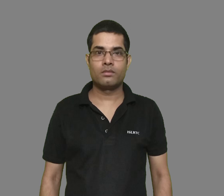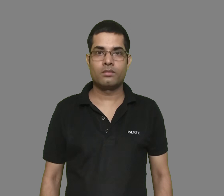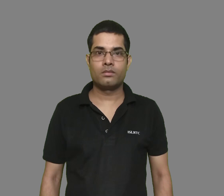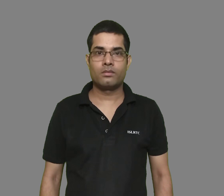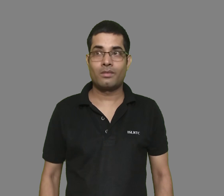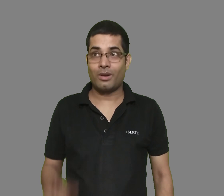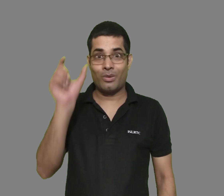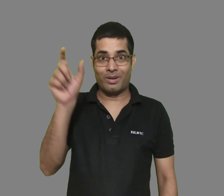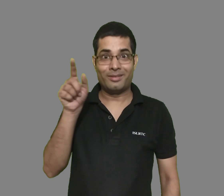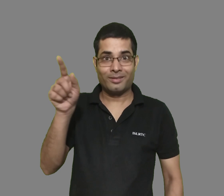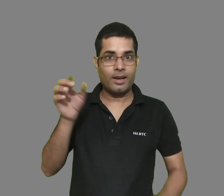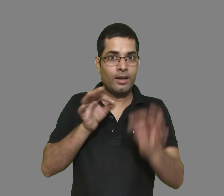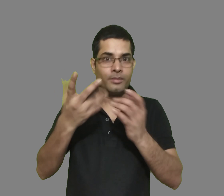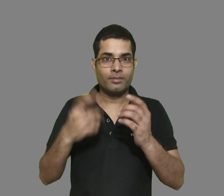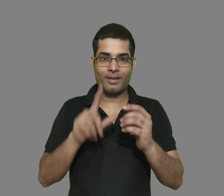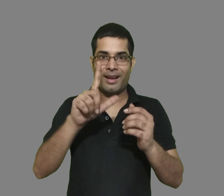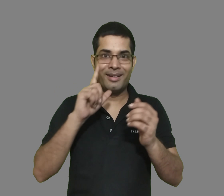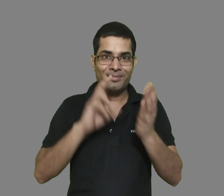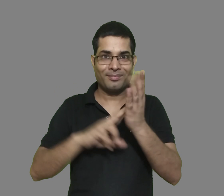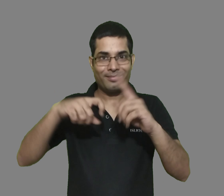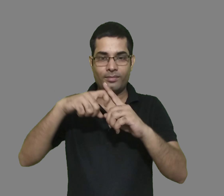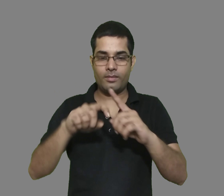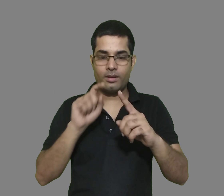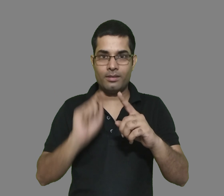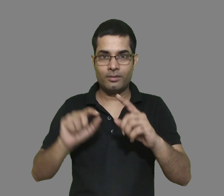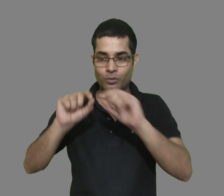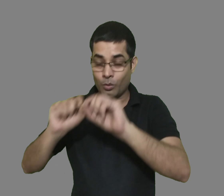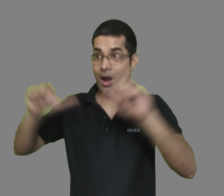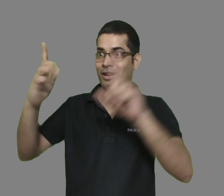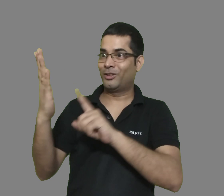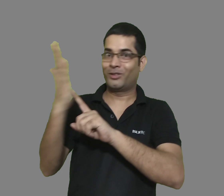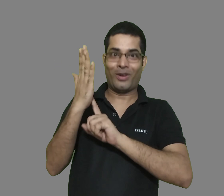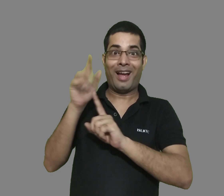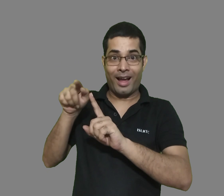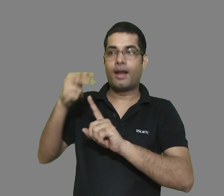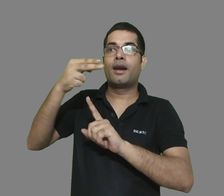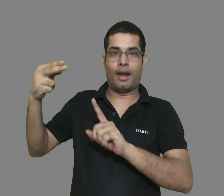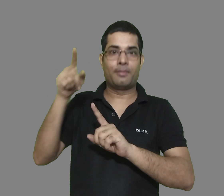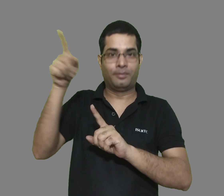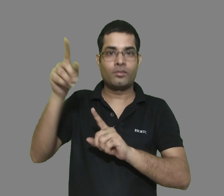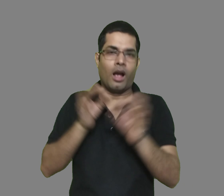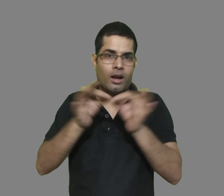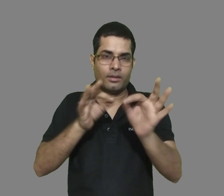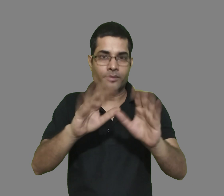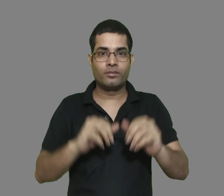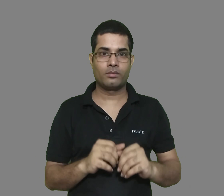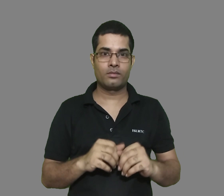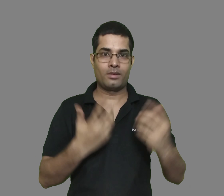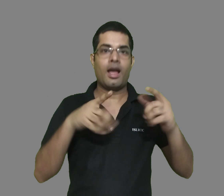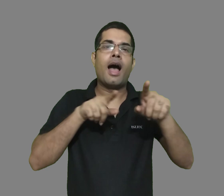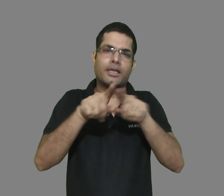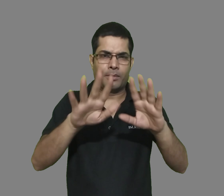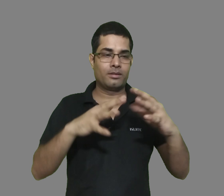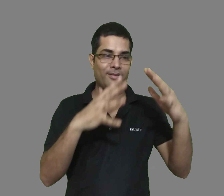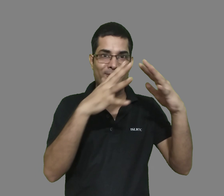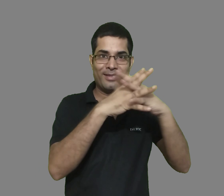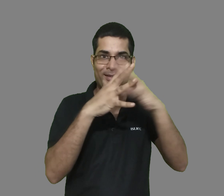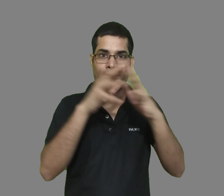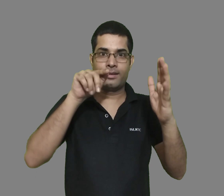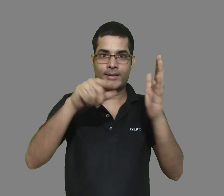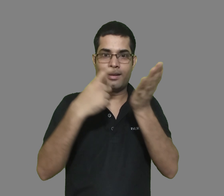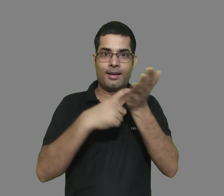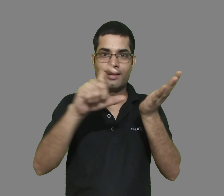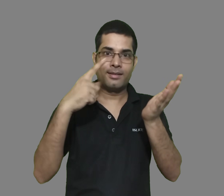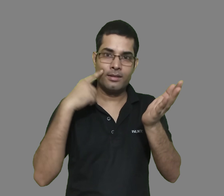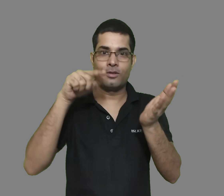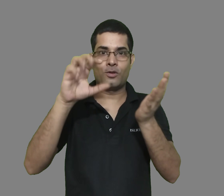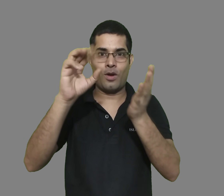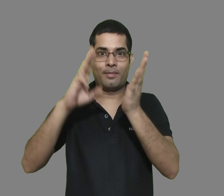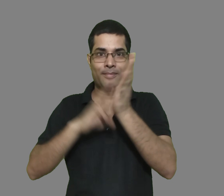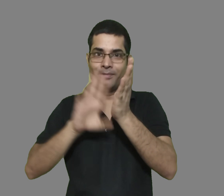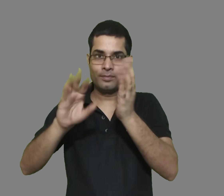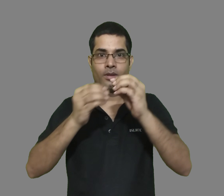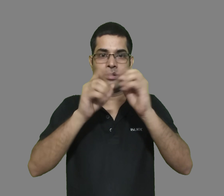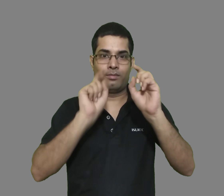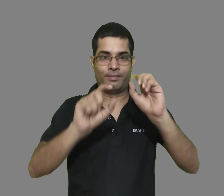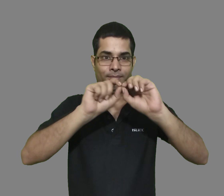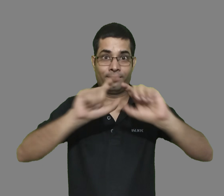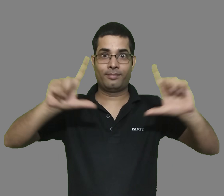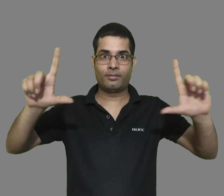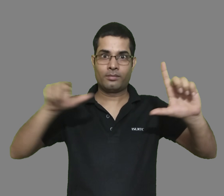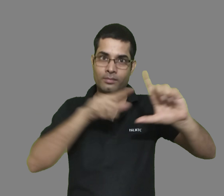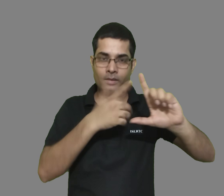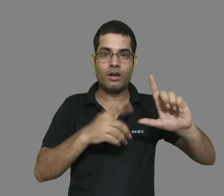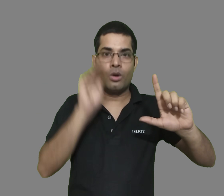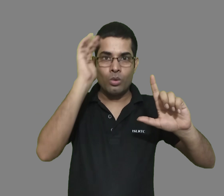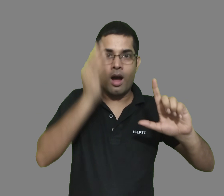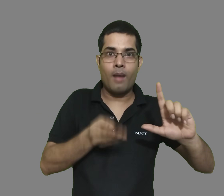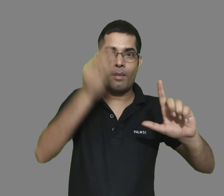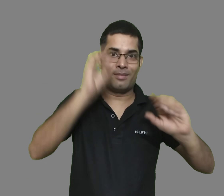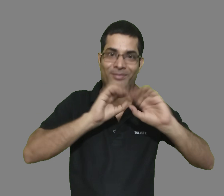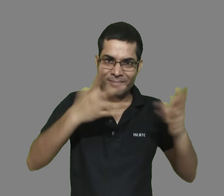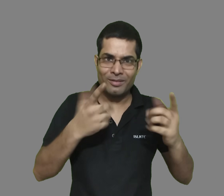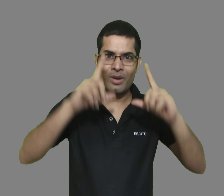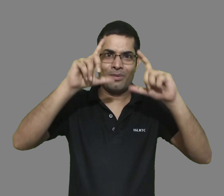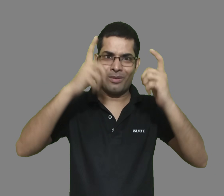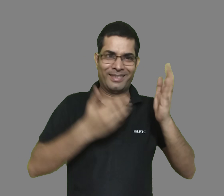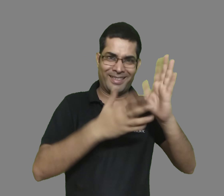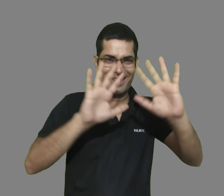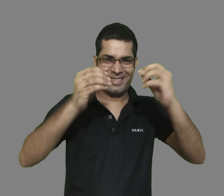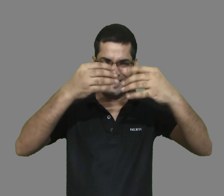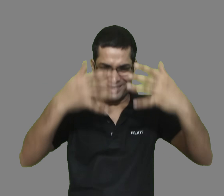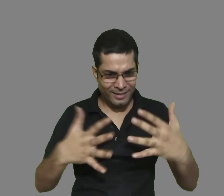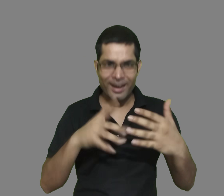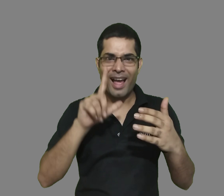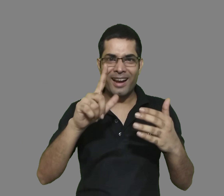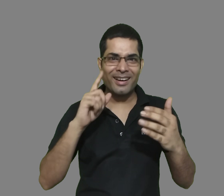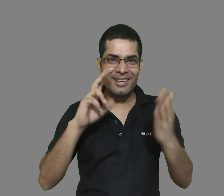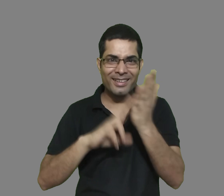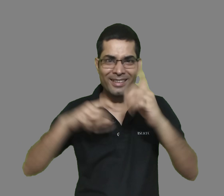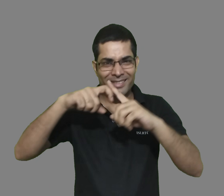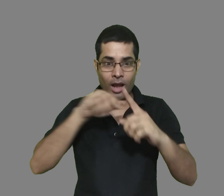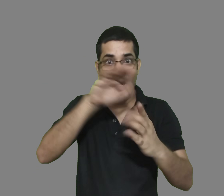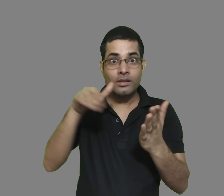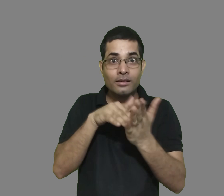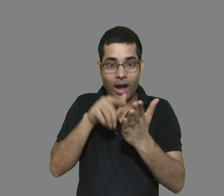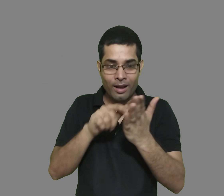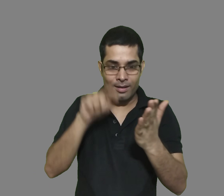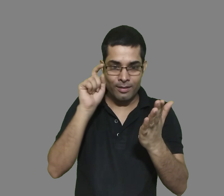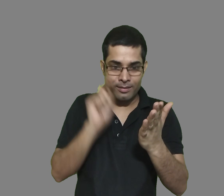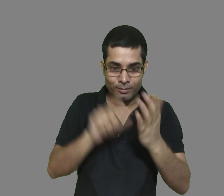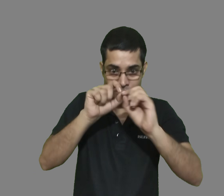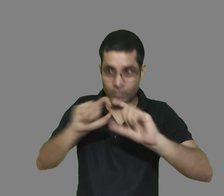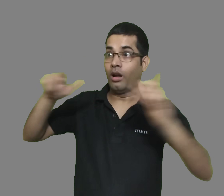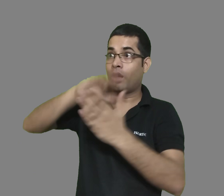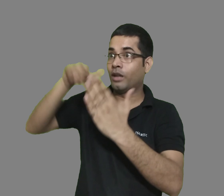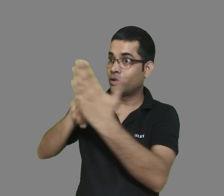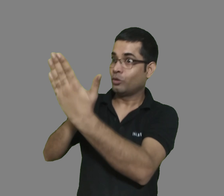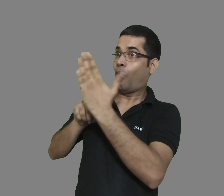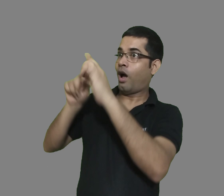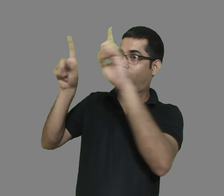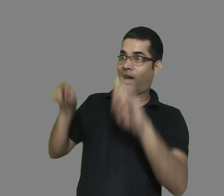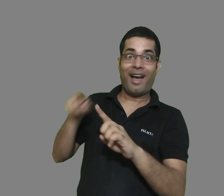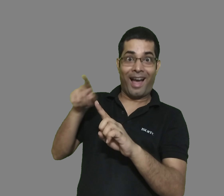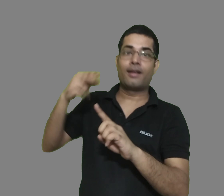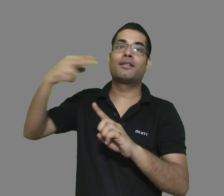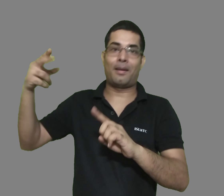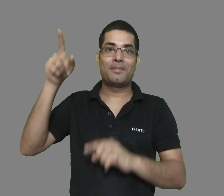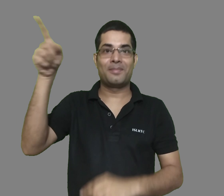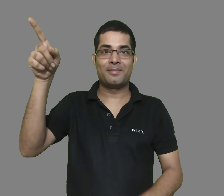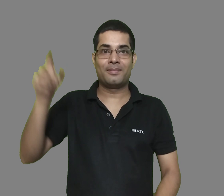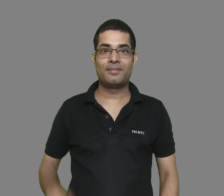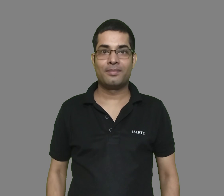Landing Page